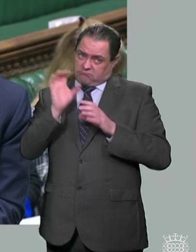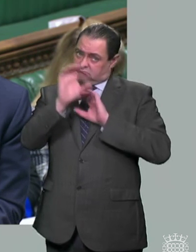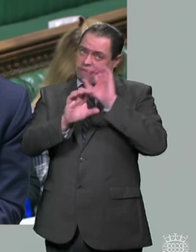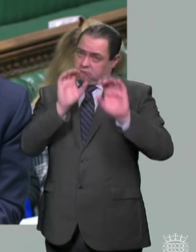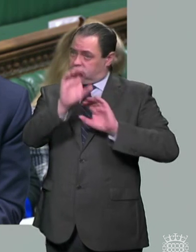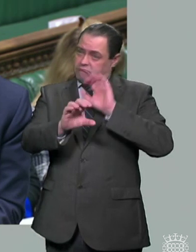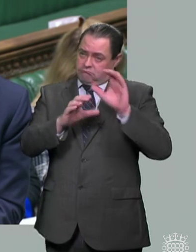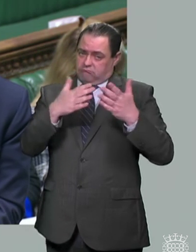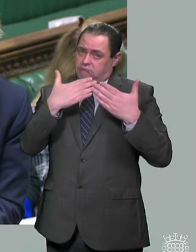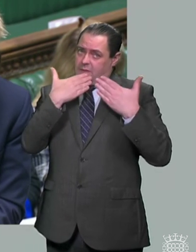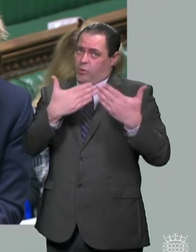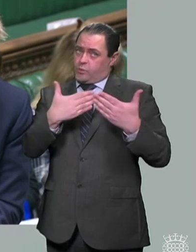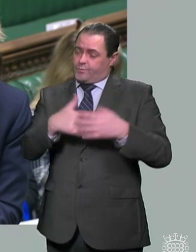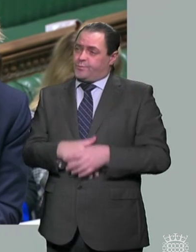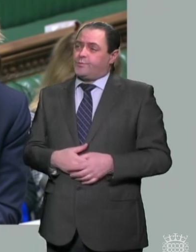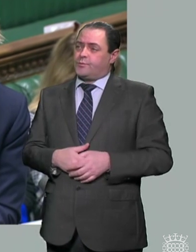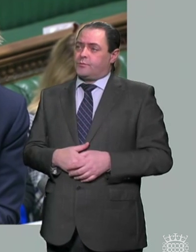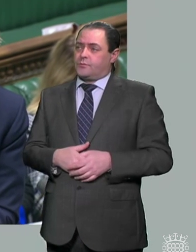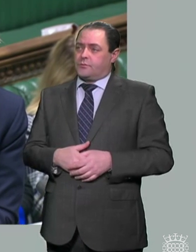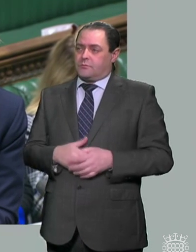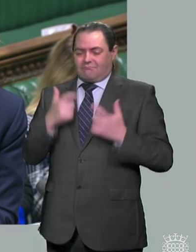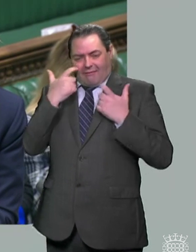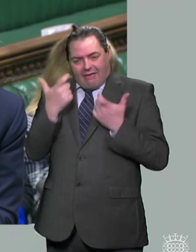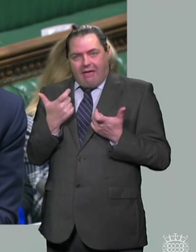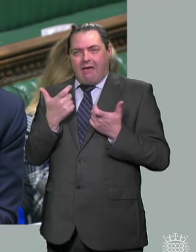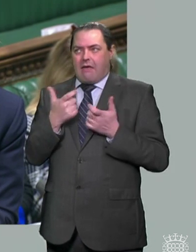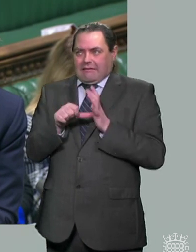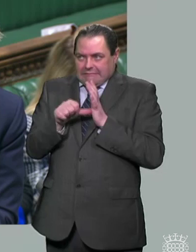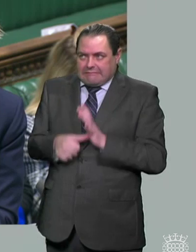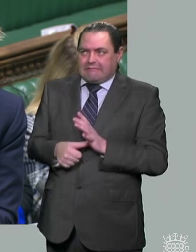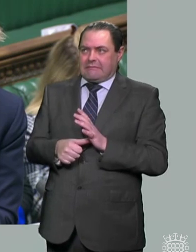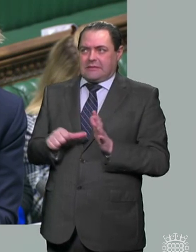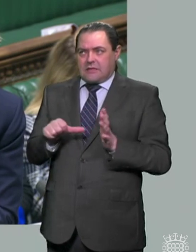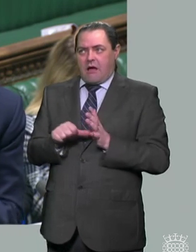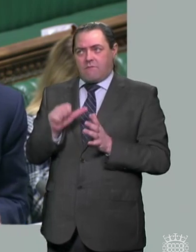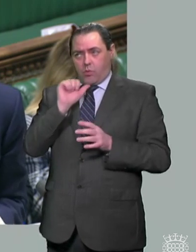I thank them for the care and the trouble that they are taking in a very tough time.